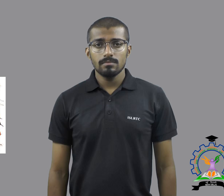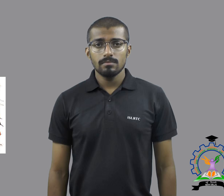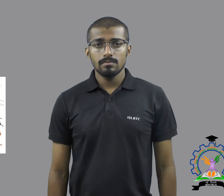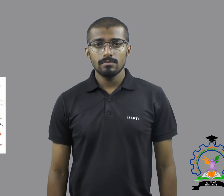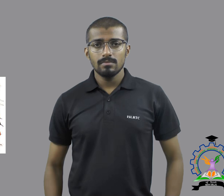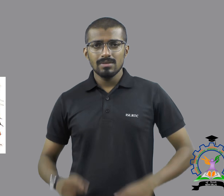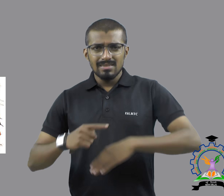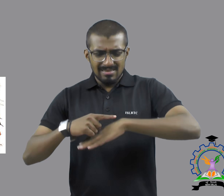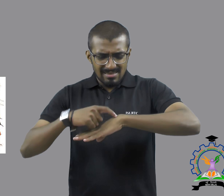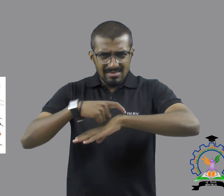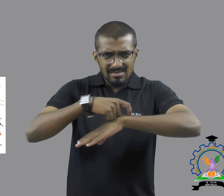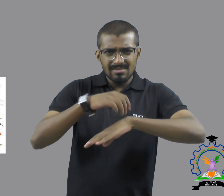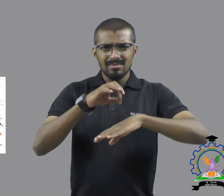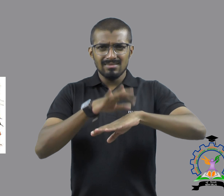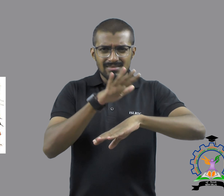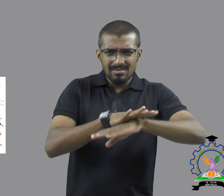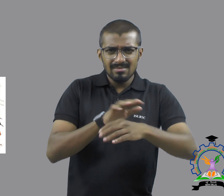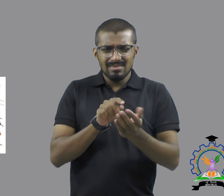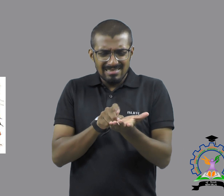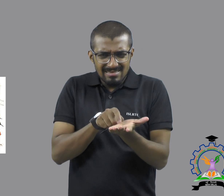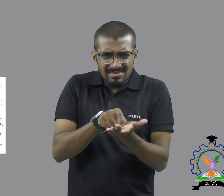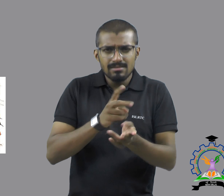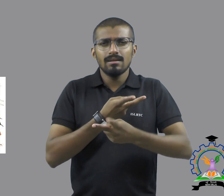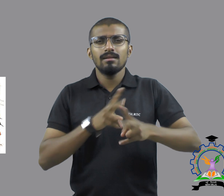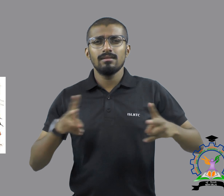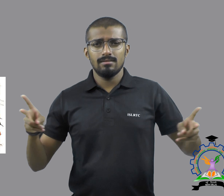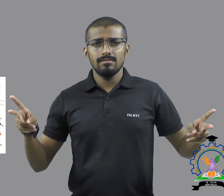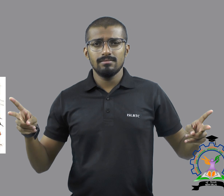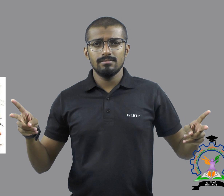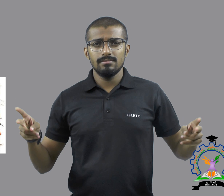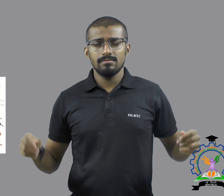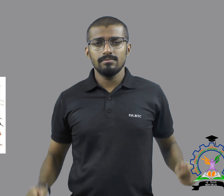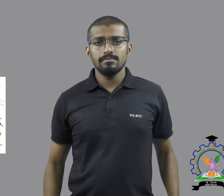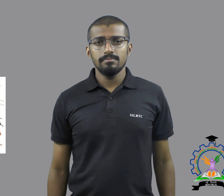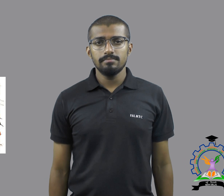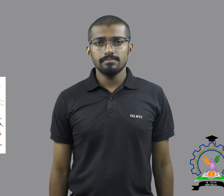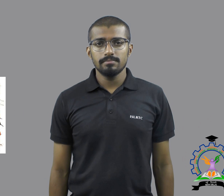Insect